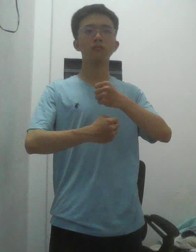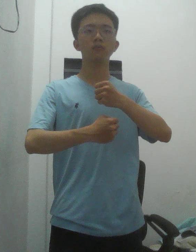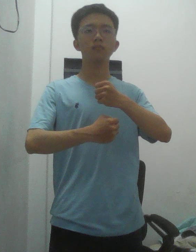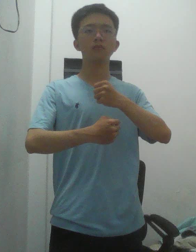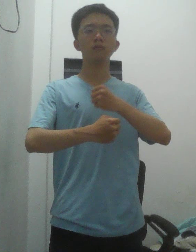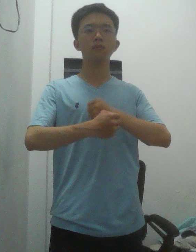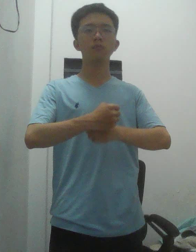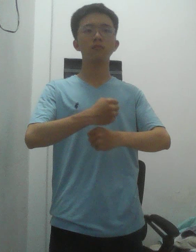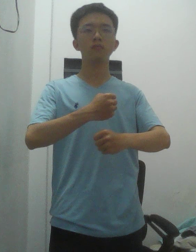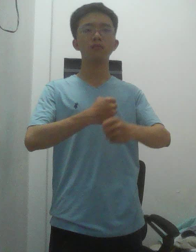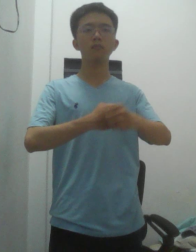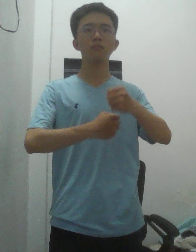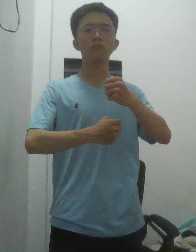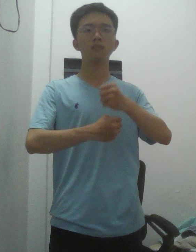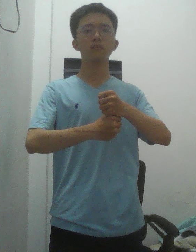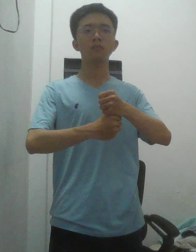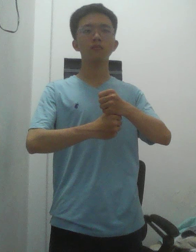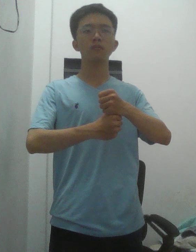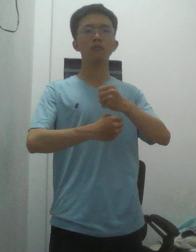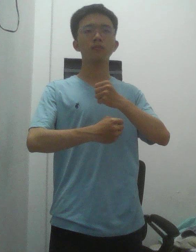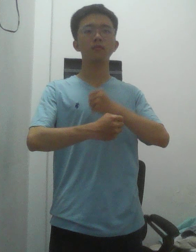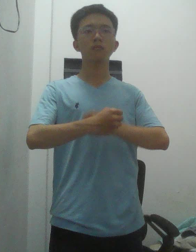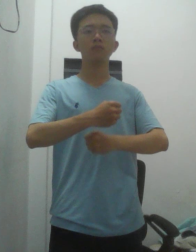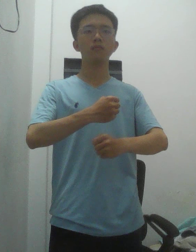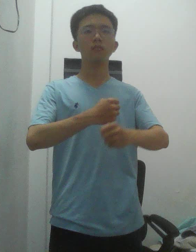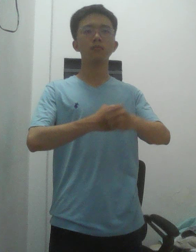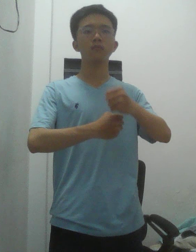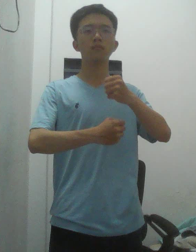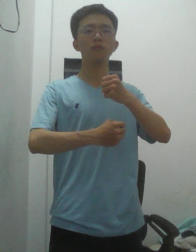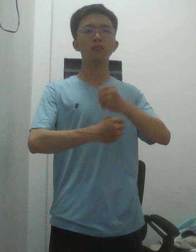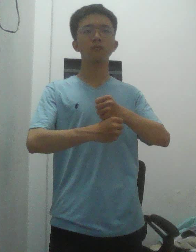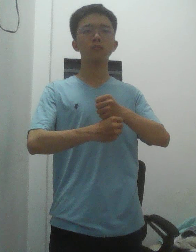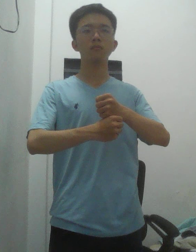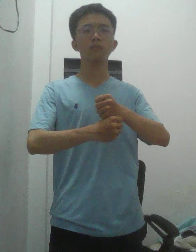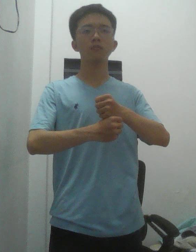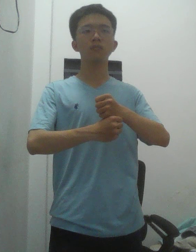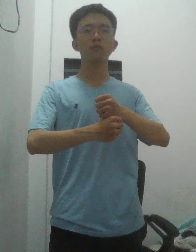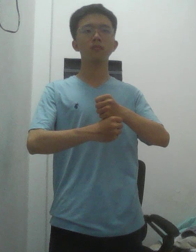quanh nam